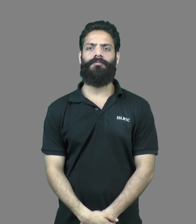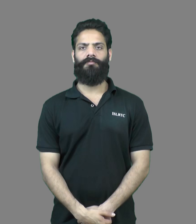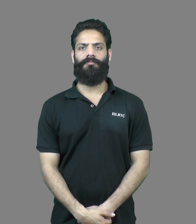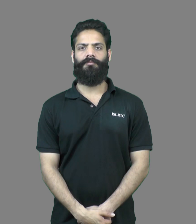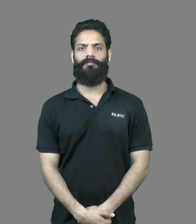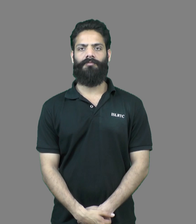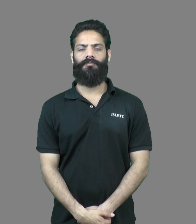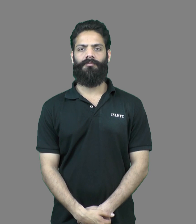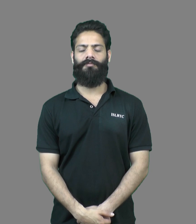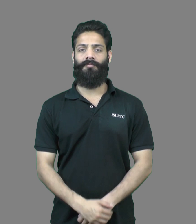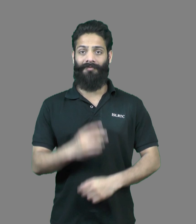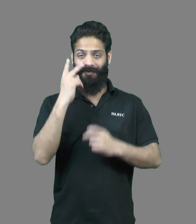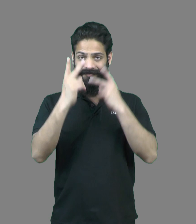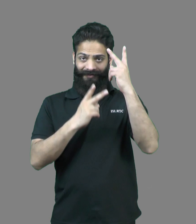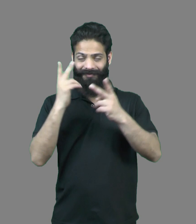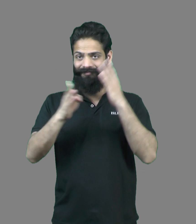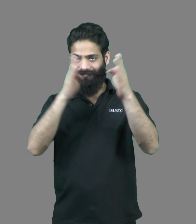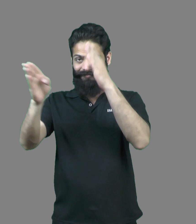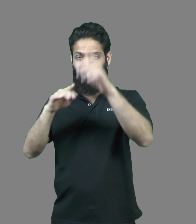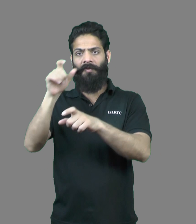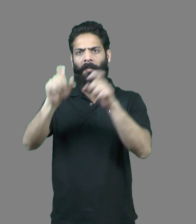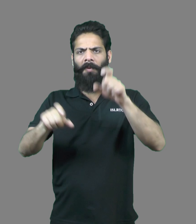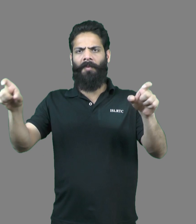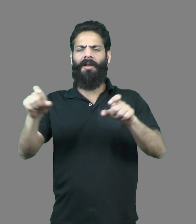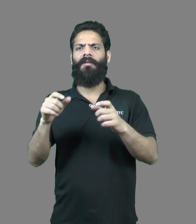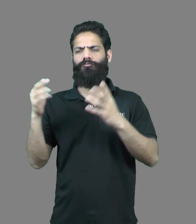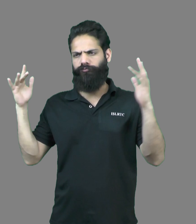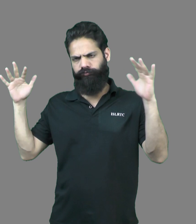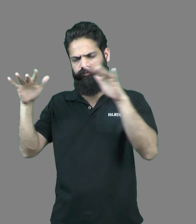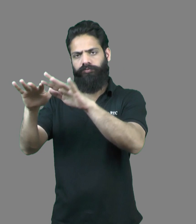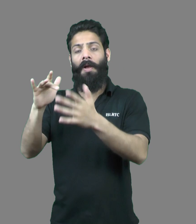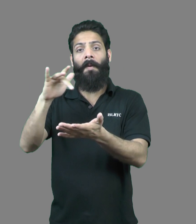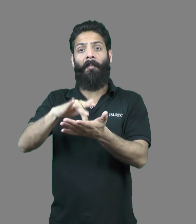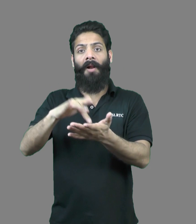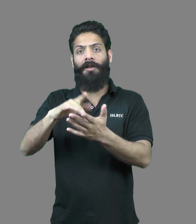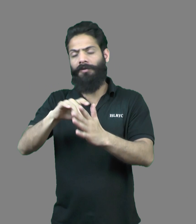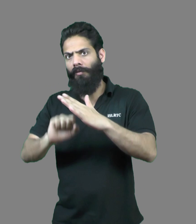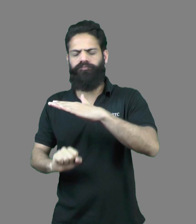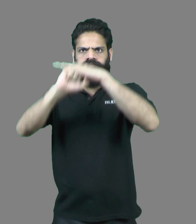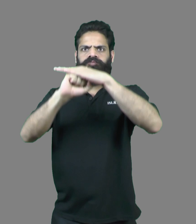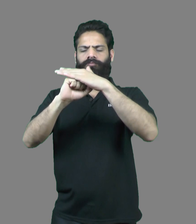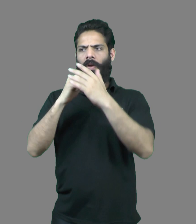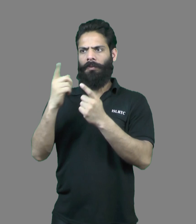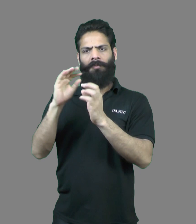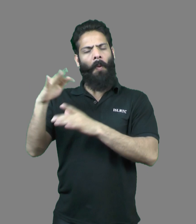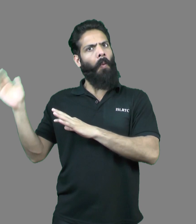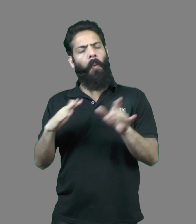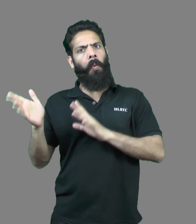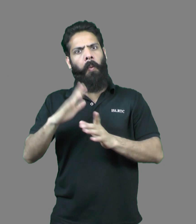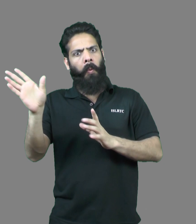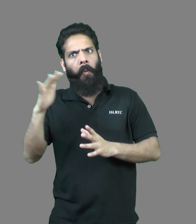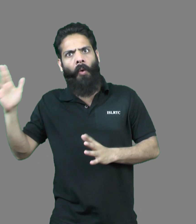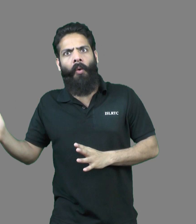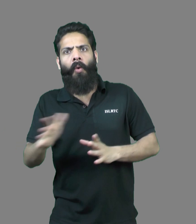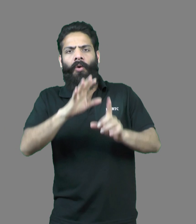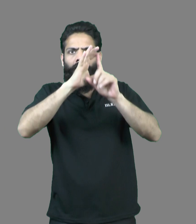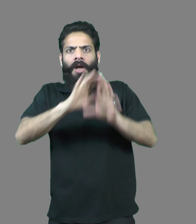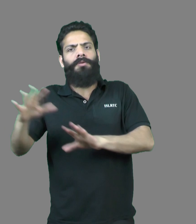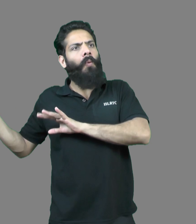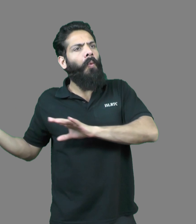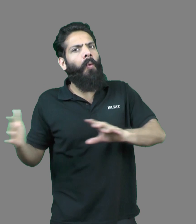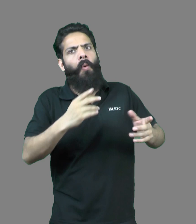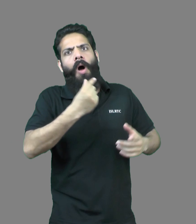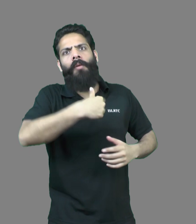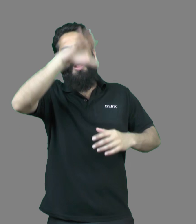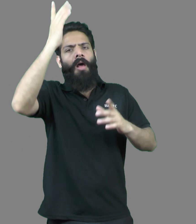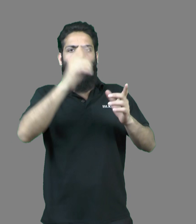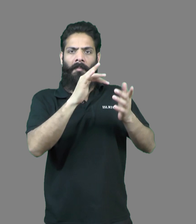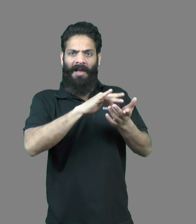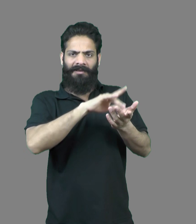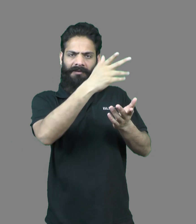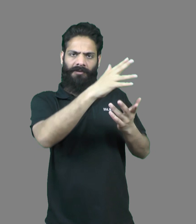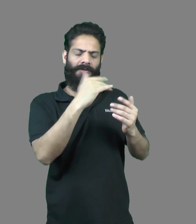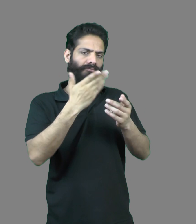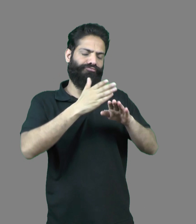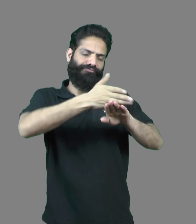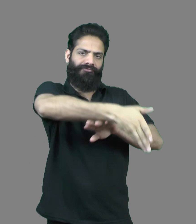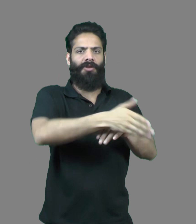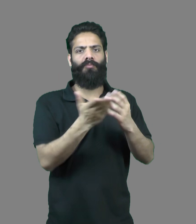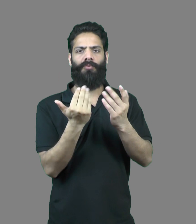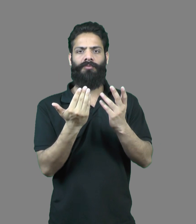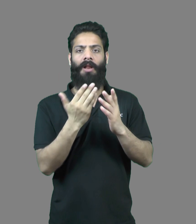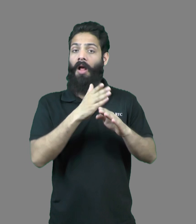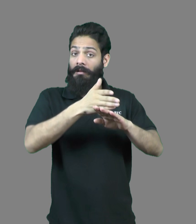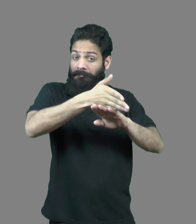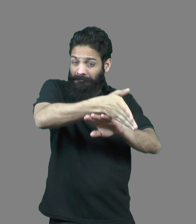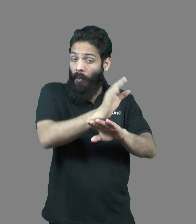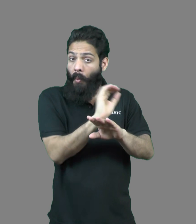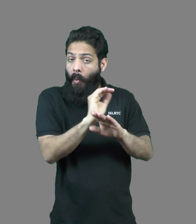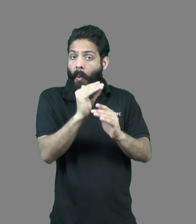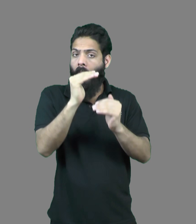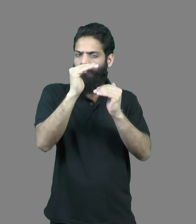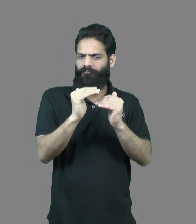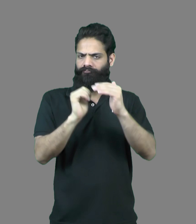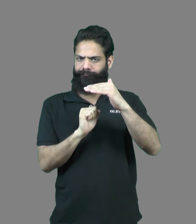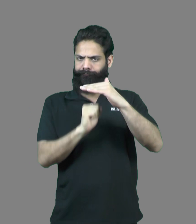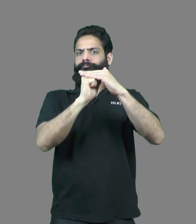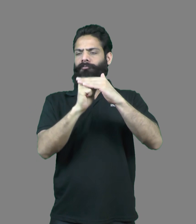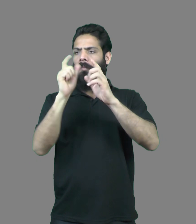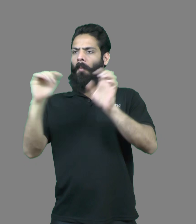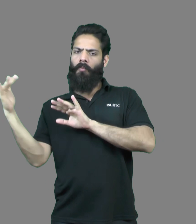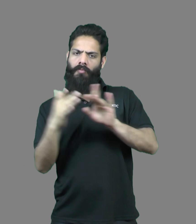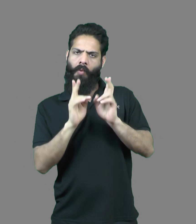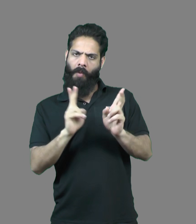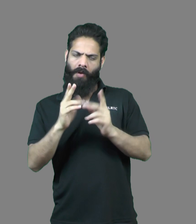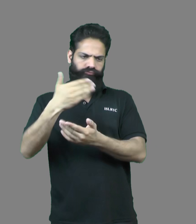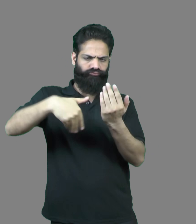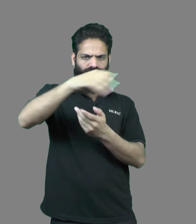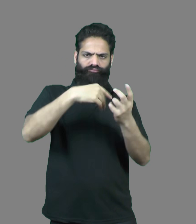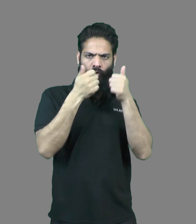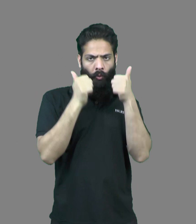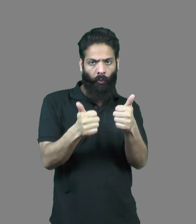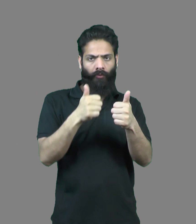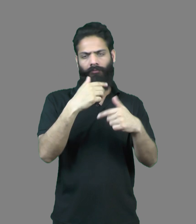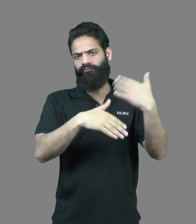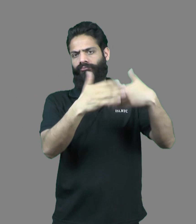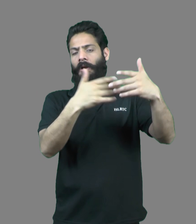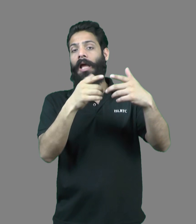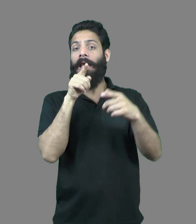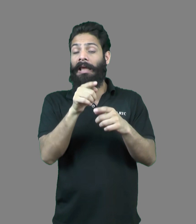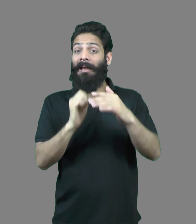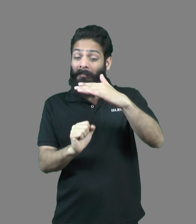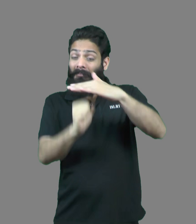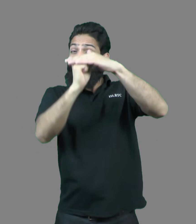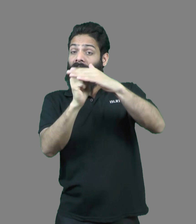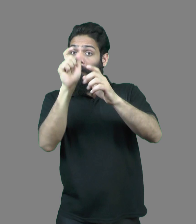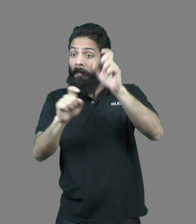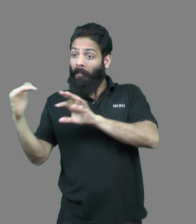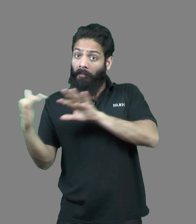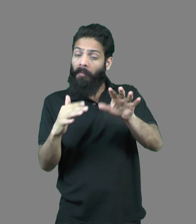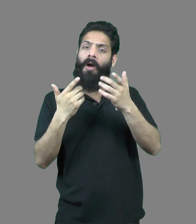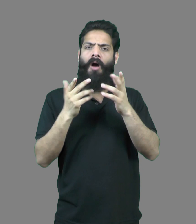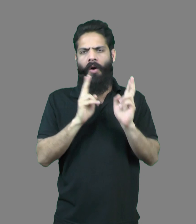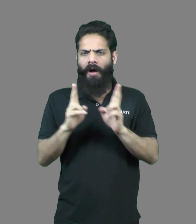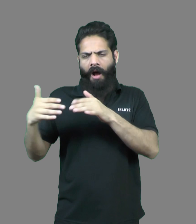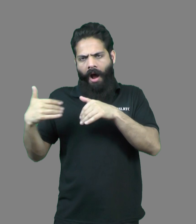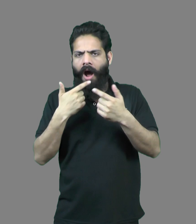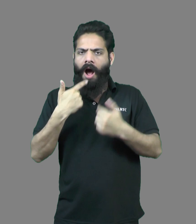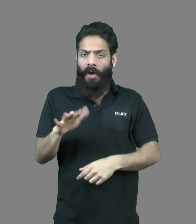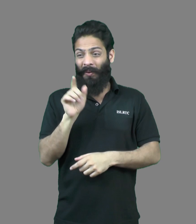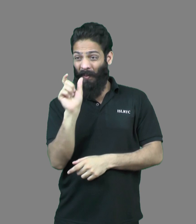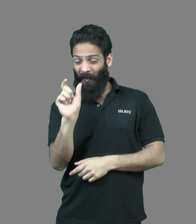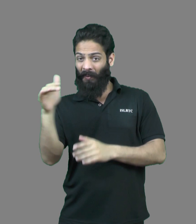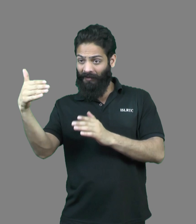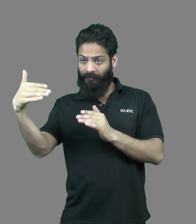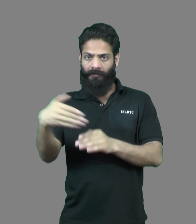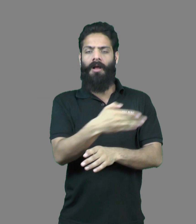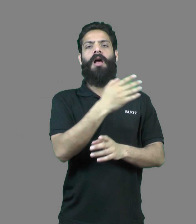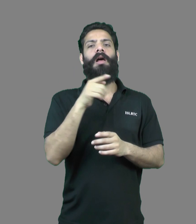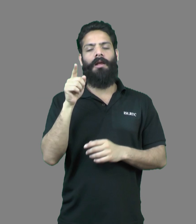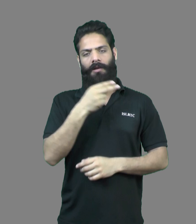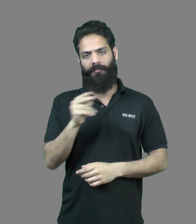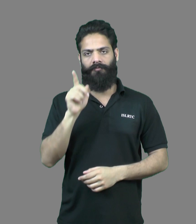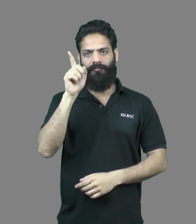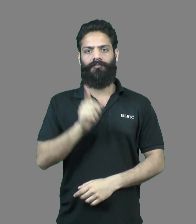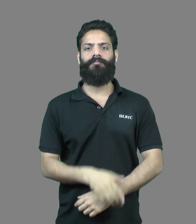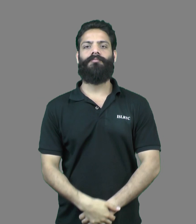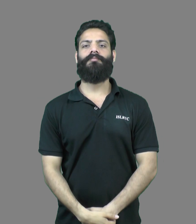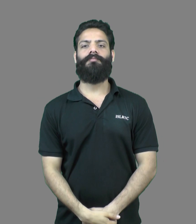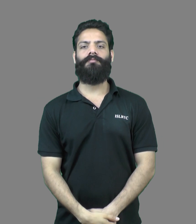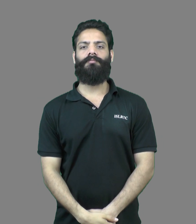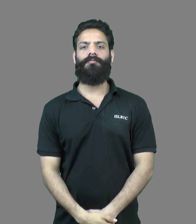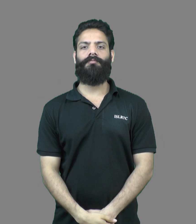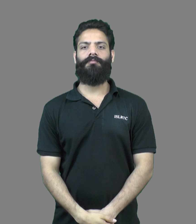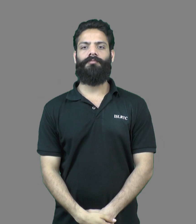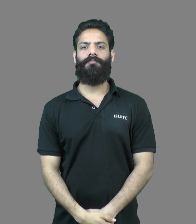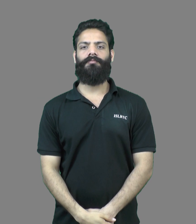Tourism Carrying Capacity